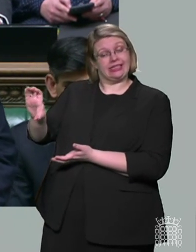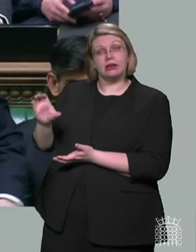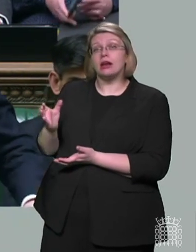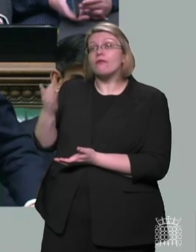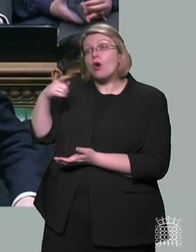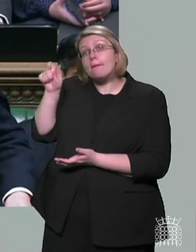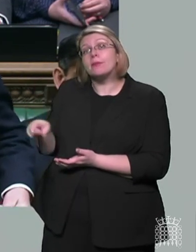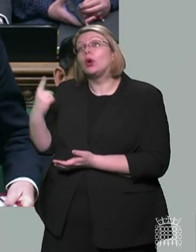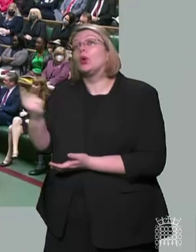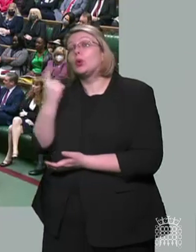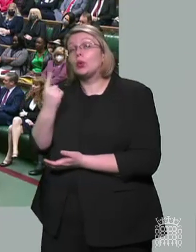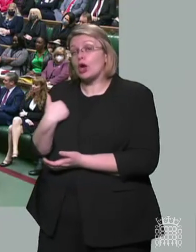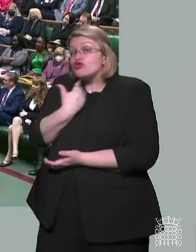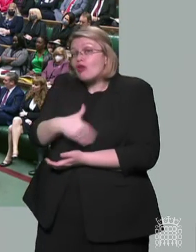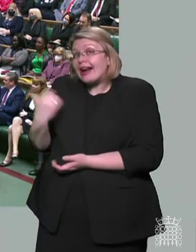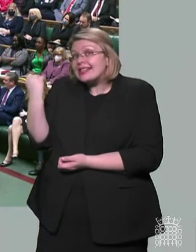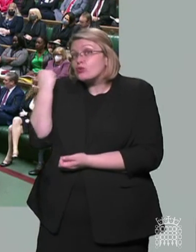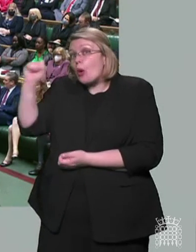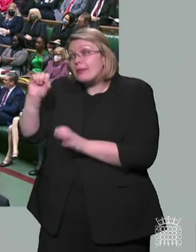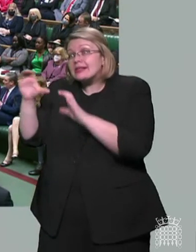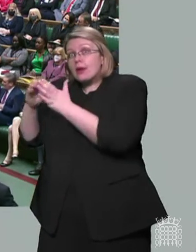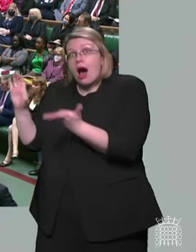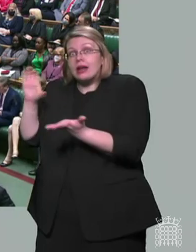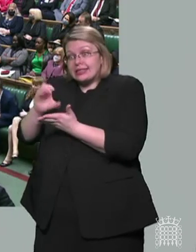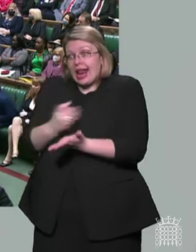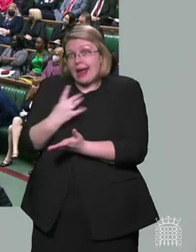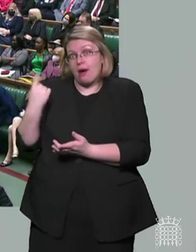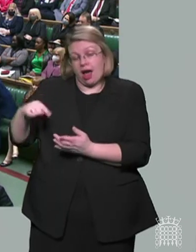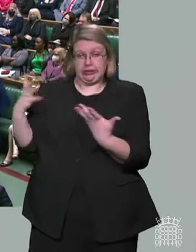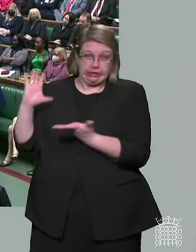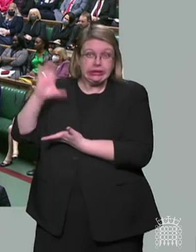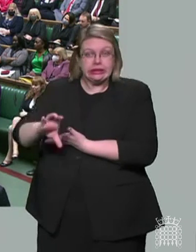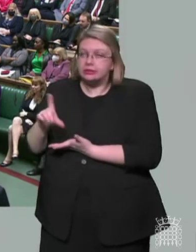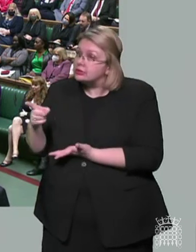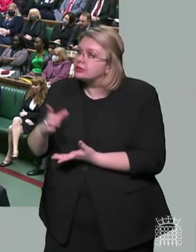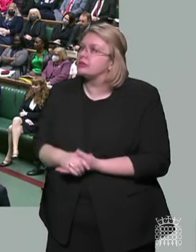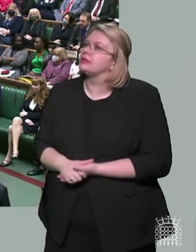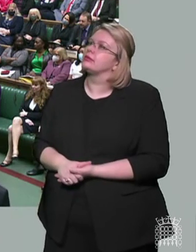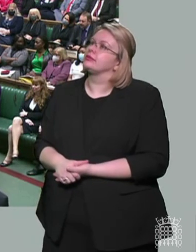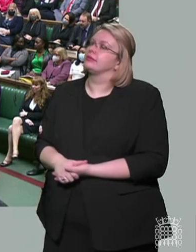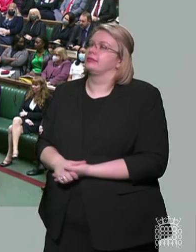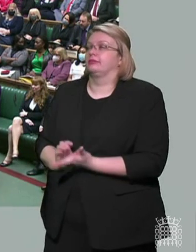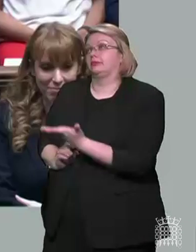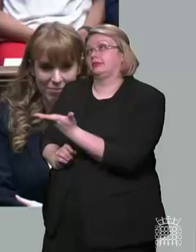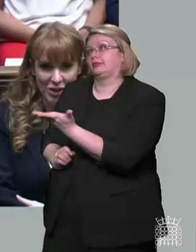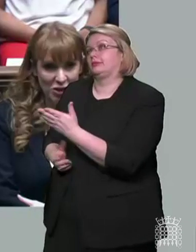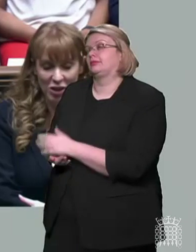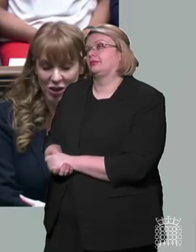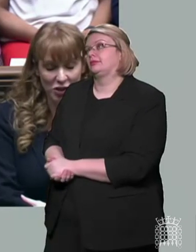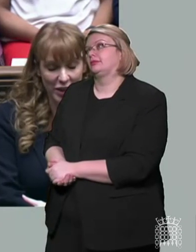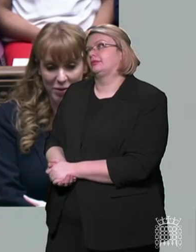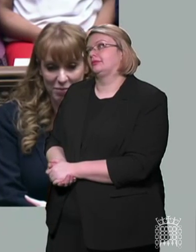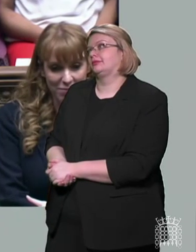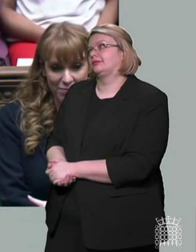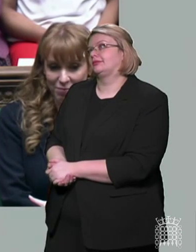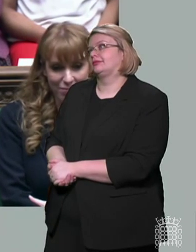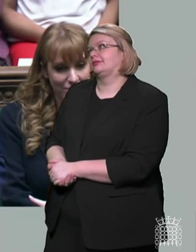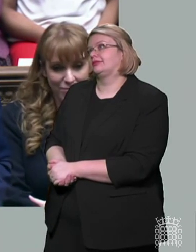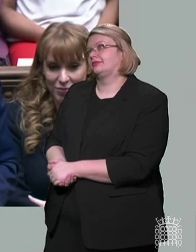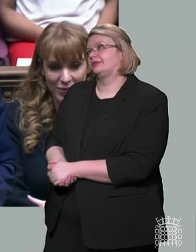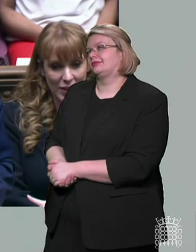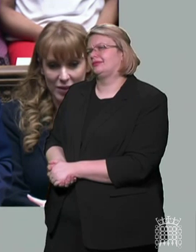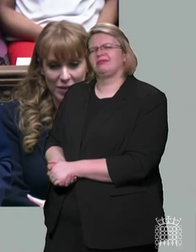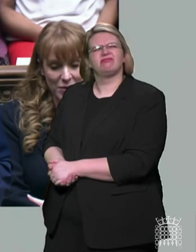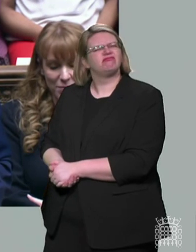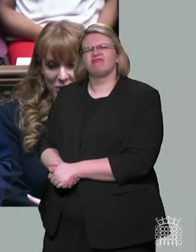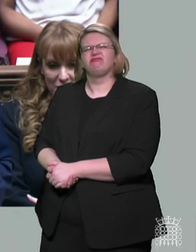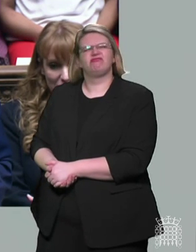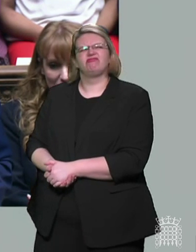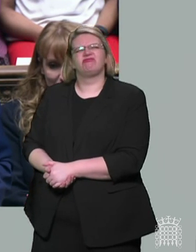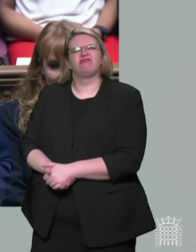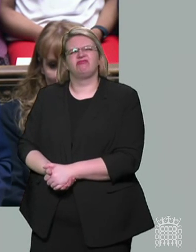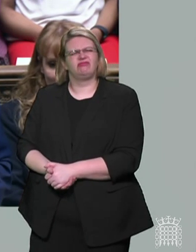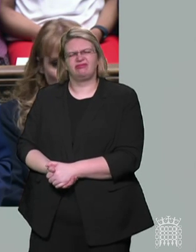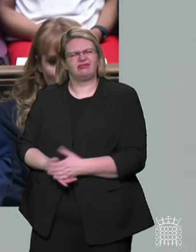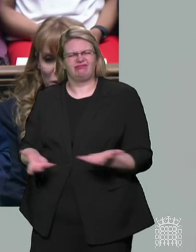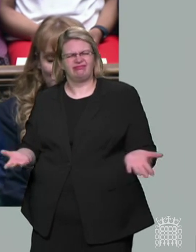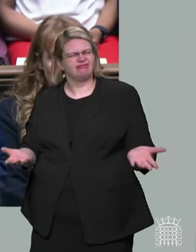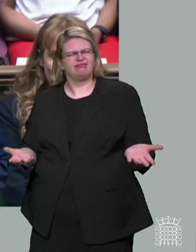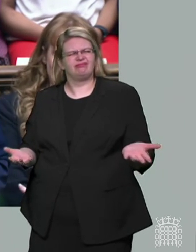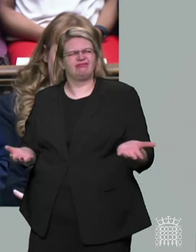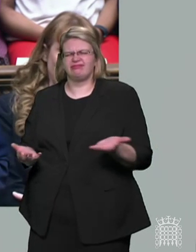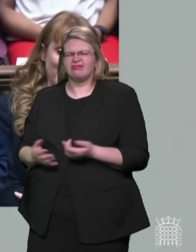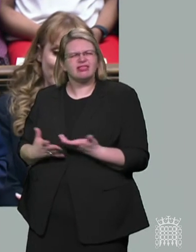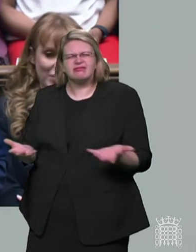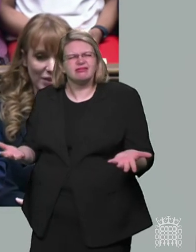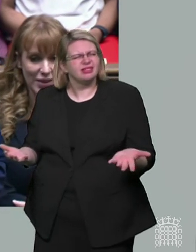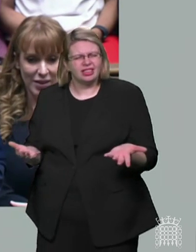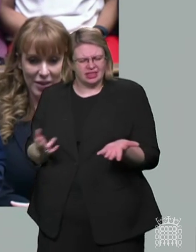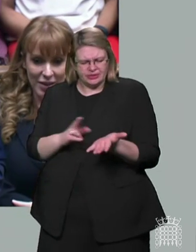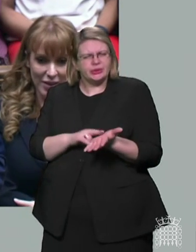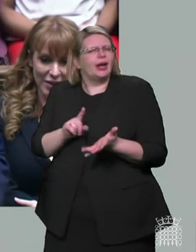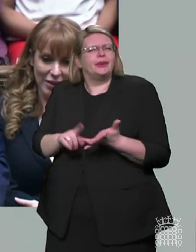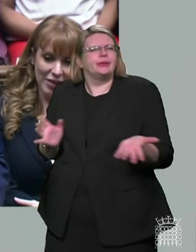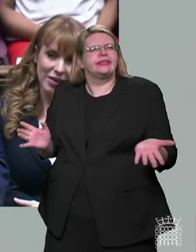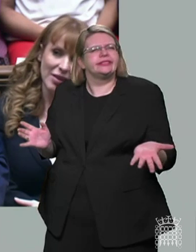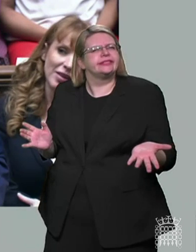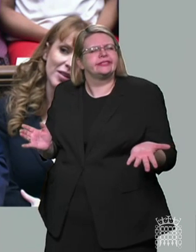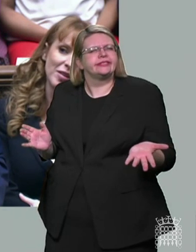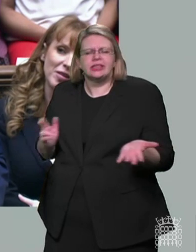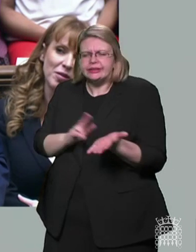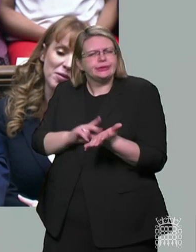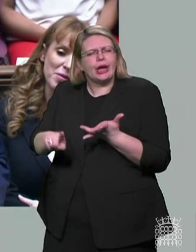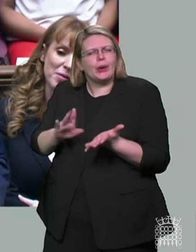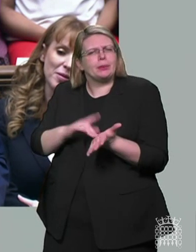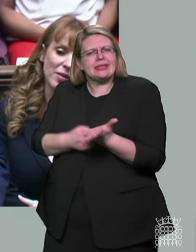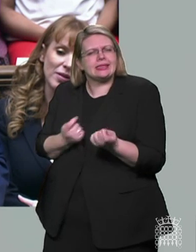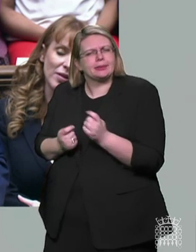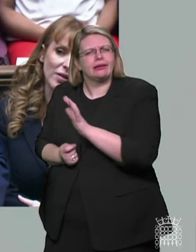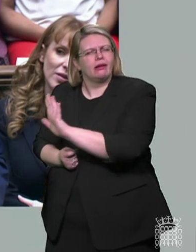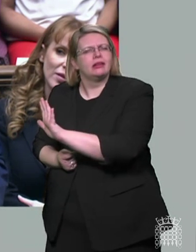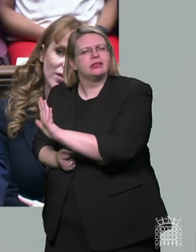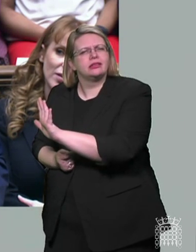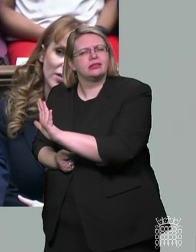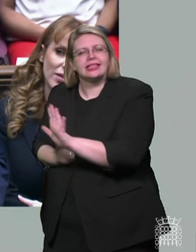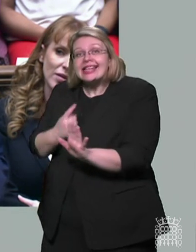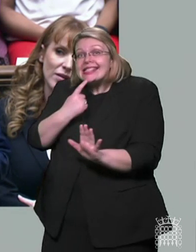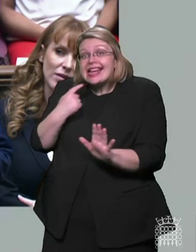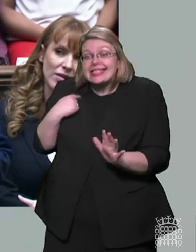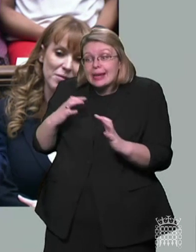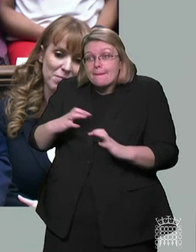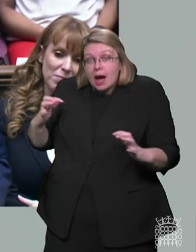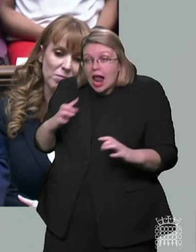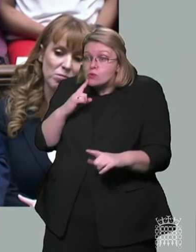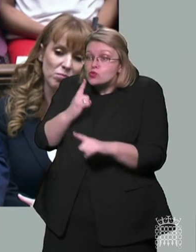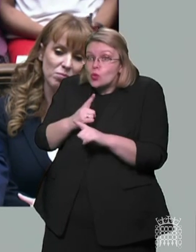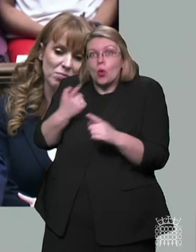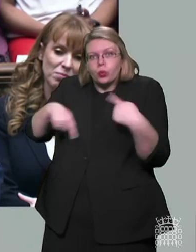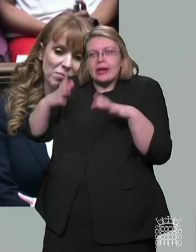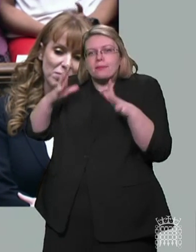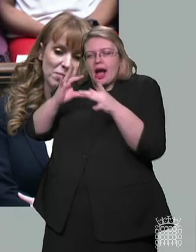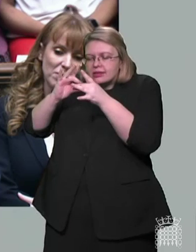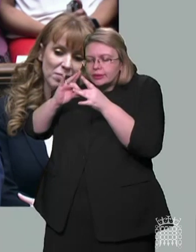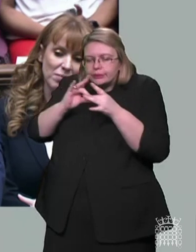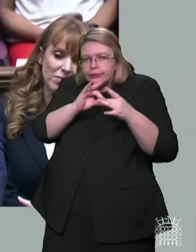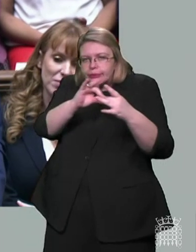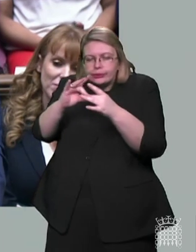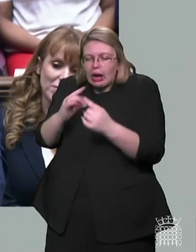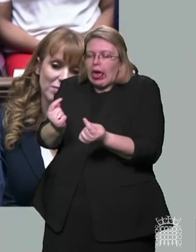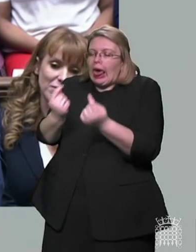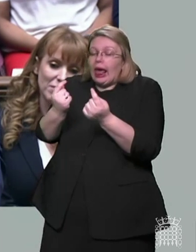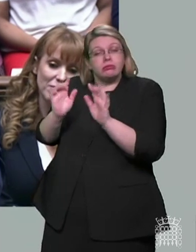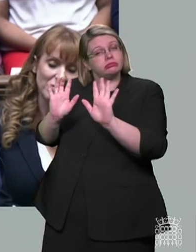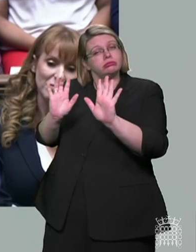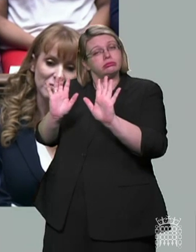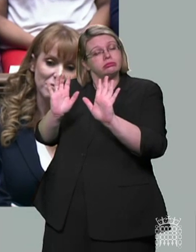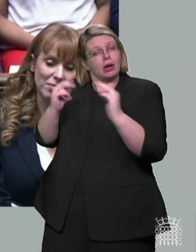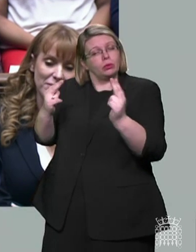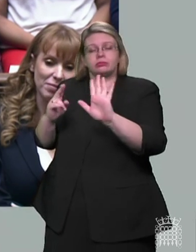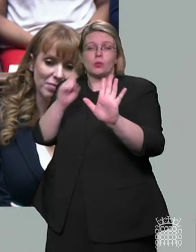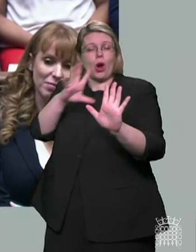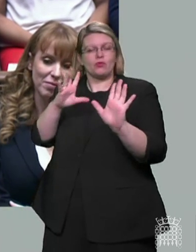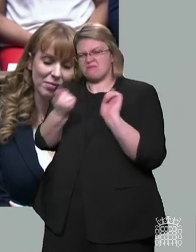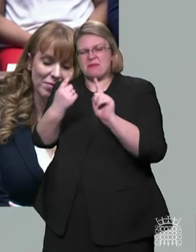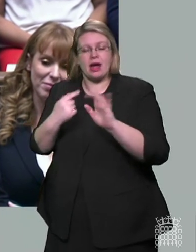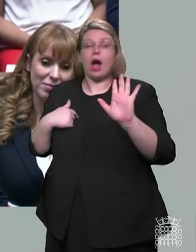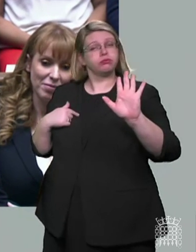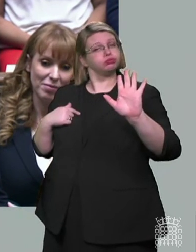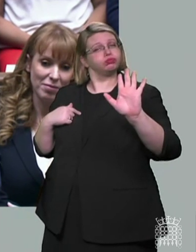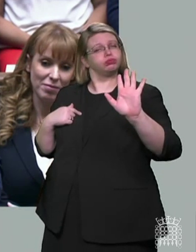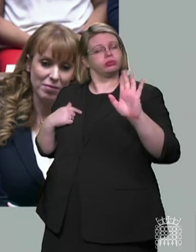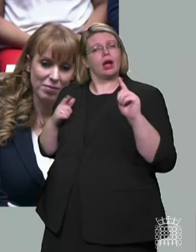No, Mr Speaker, at this moment, as the House agreed yesterday, we have to stand united, and I am not going to be deflected from that.